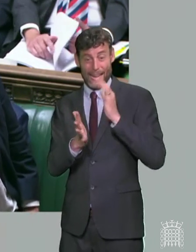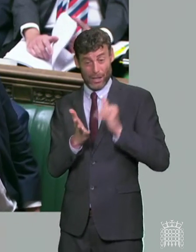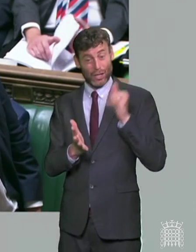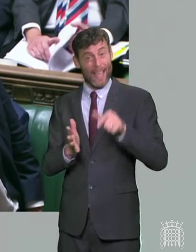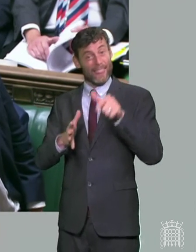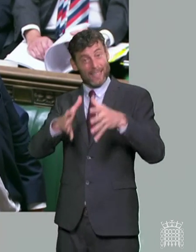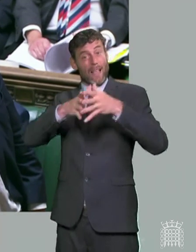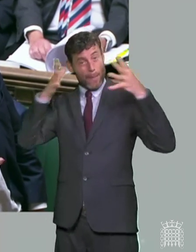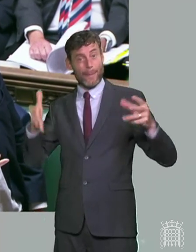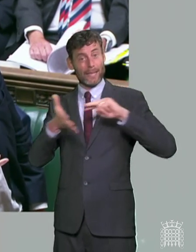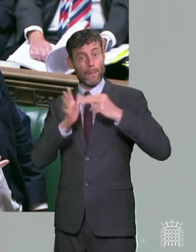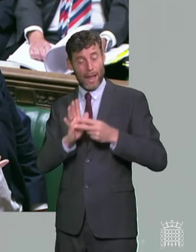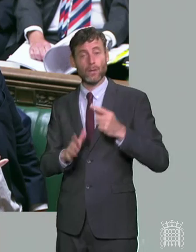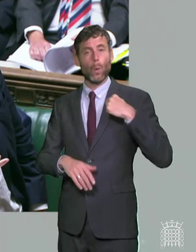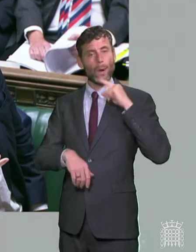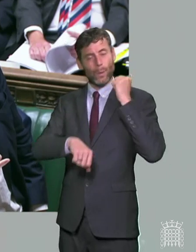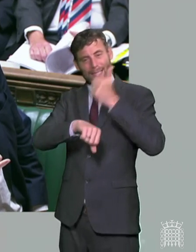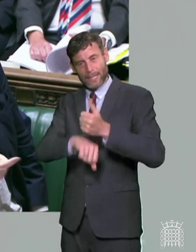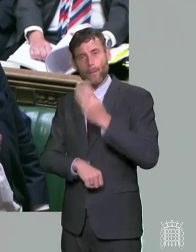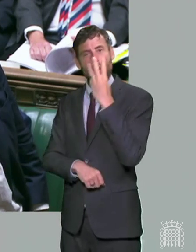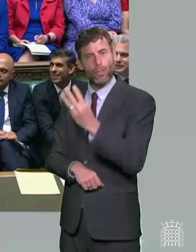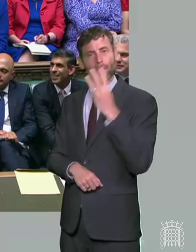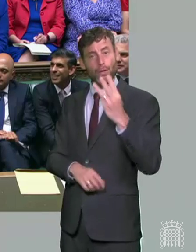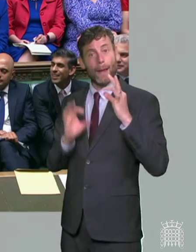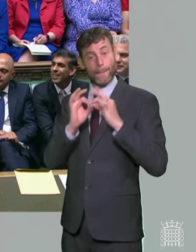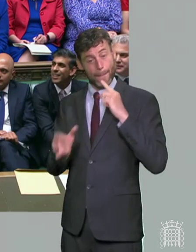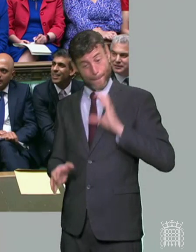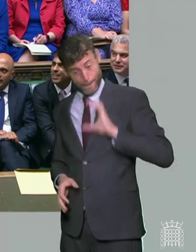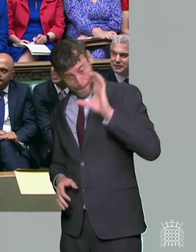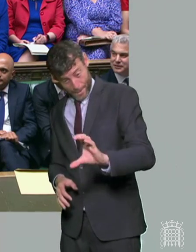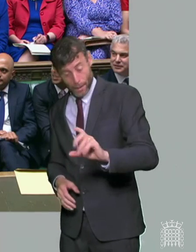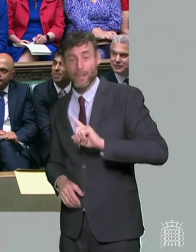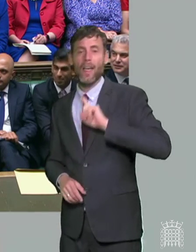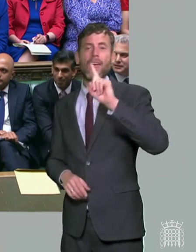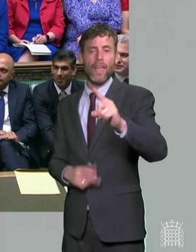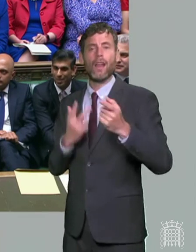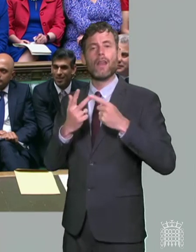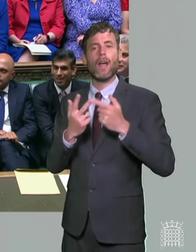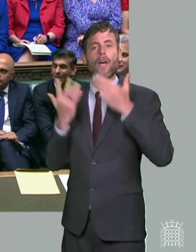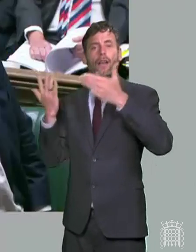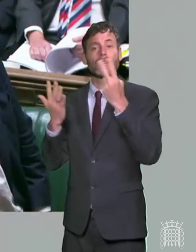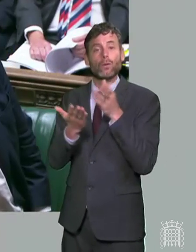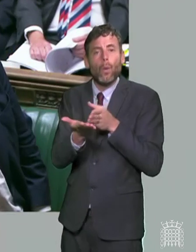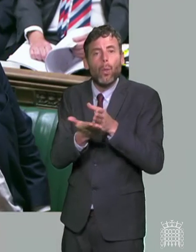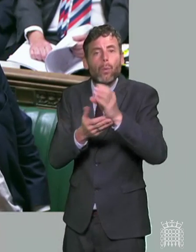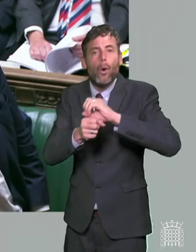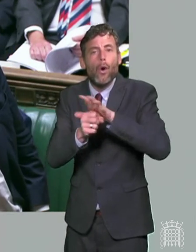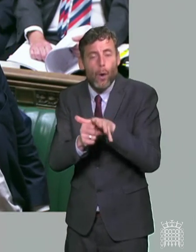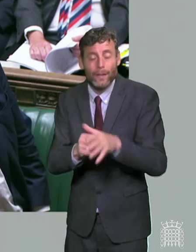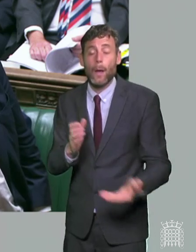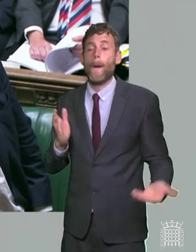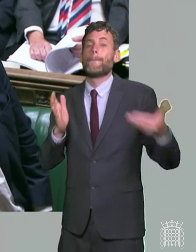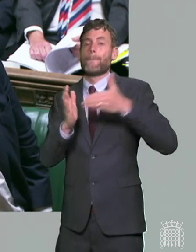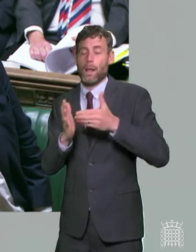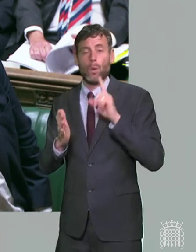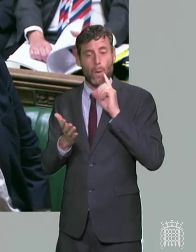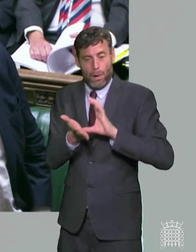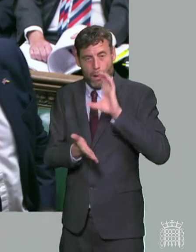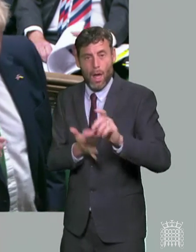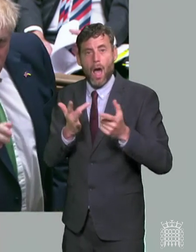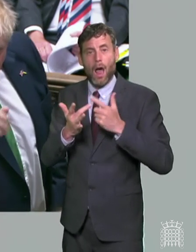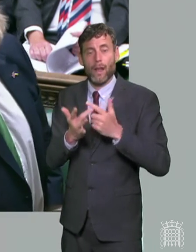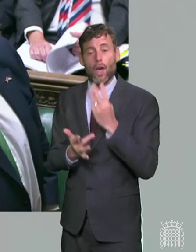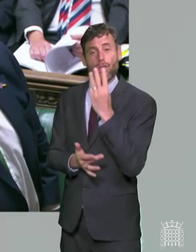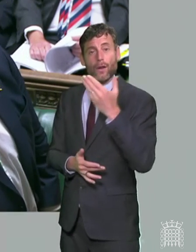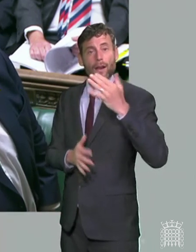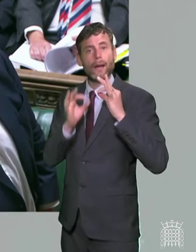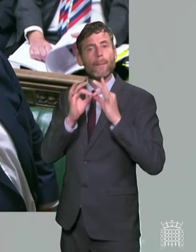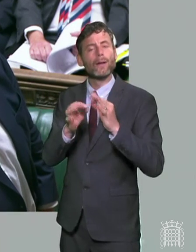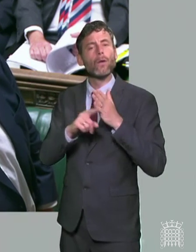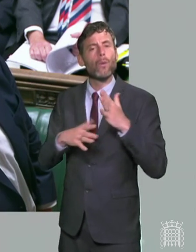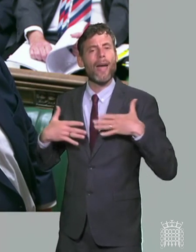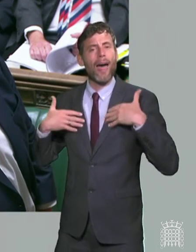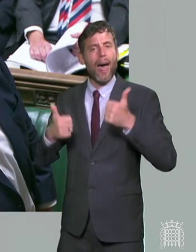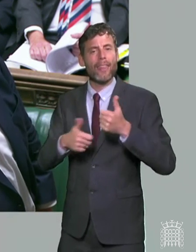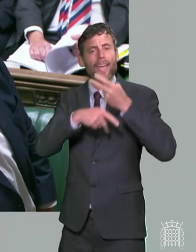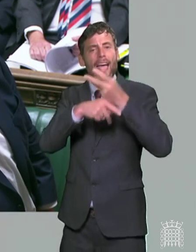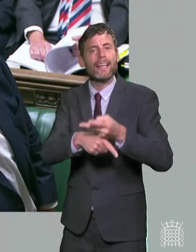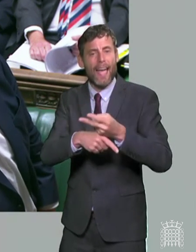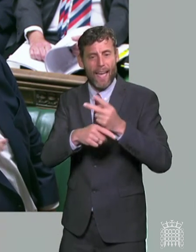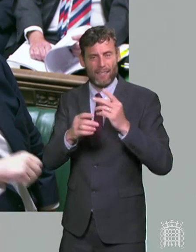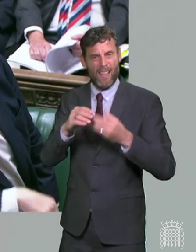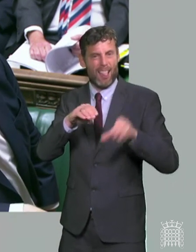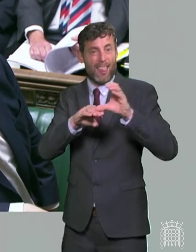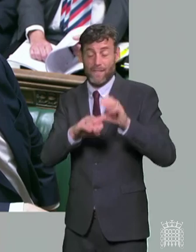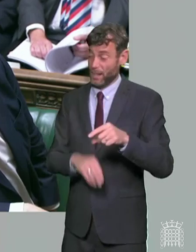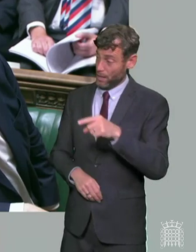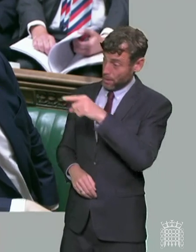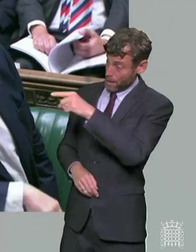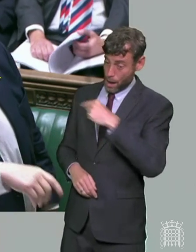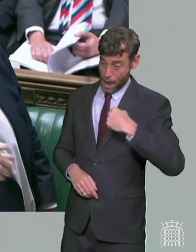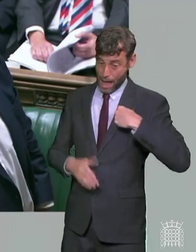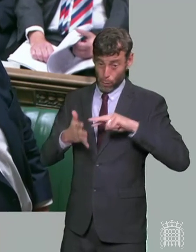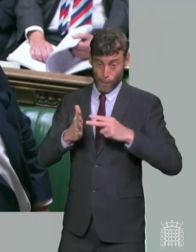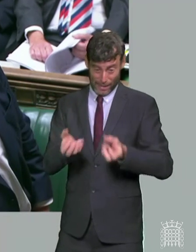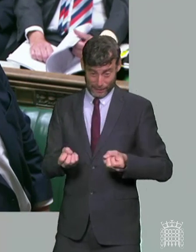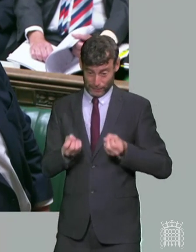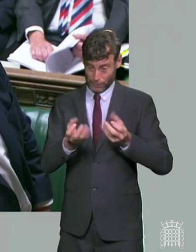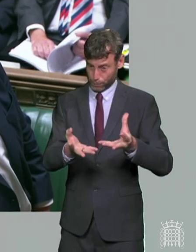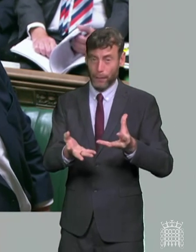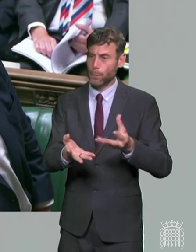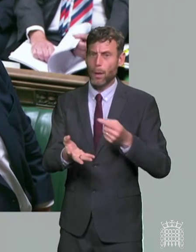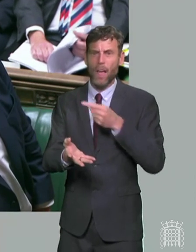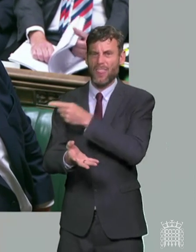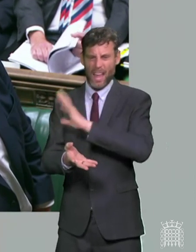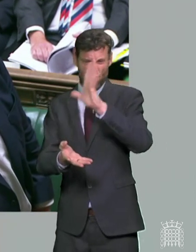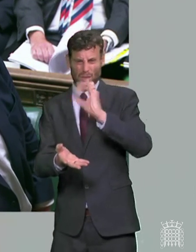From memory, we put in £33 billion as soon as we came in, then another £92 billion to cope with the pandemic, plus another £39 billion in the health and care levy.